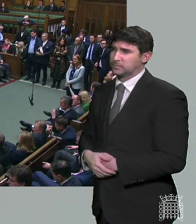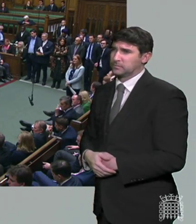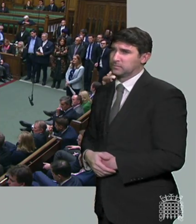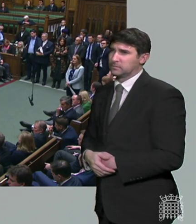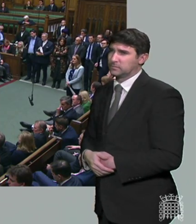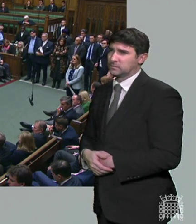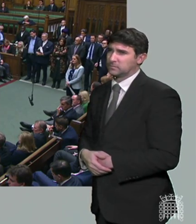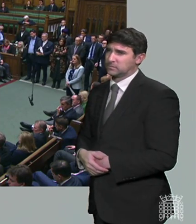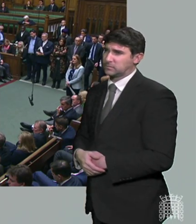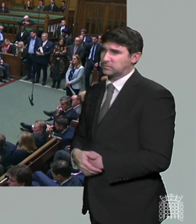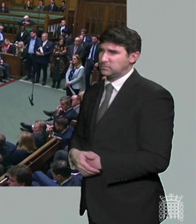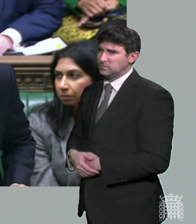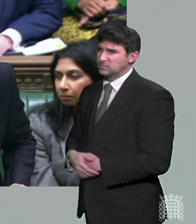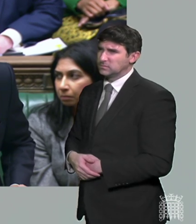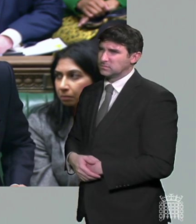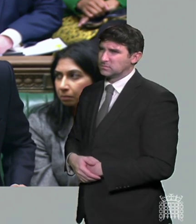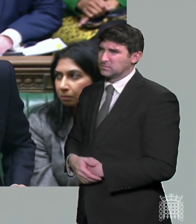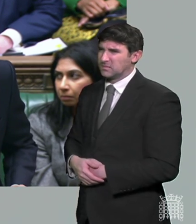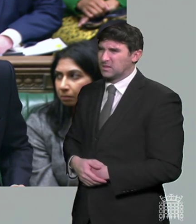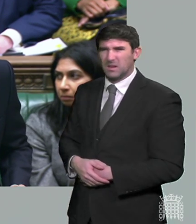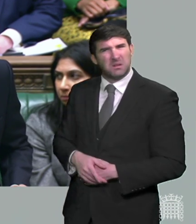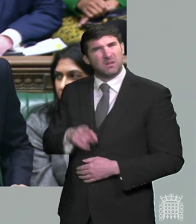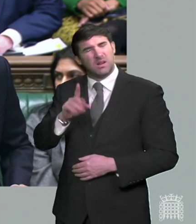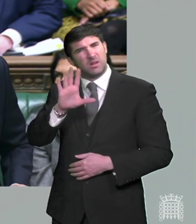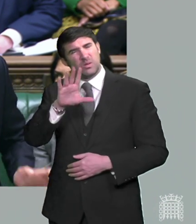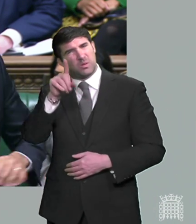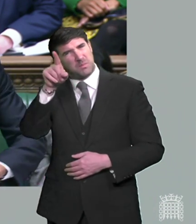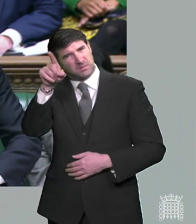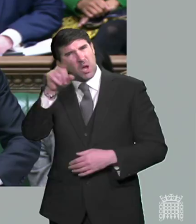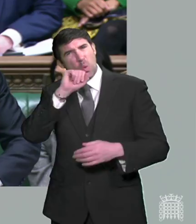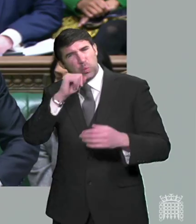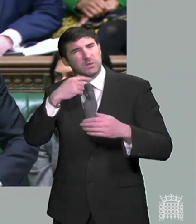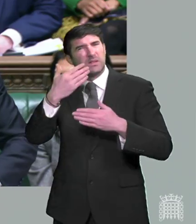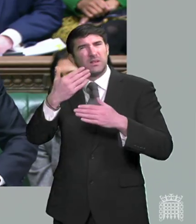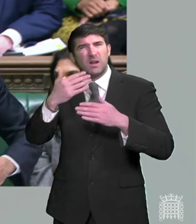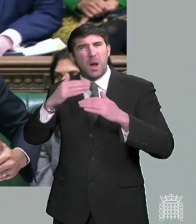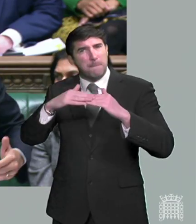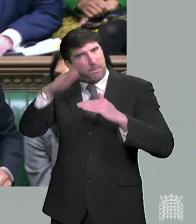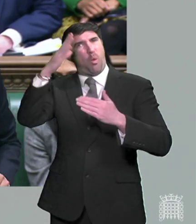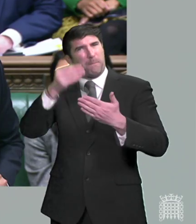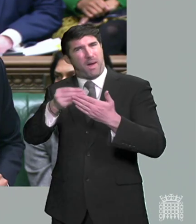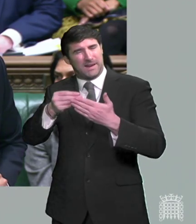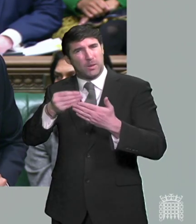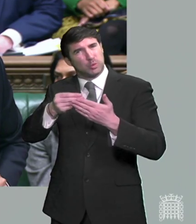I think the honourable Gentleman’s proposal would also increase Bills for many millions of families, so I am not sure it is the right approach.